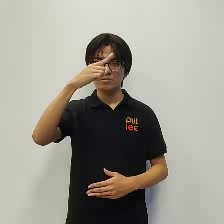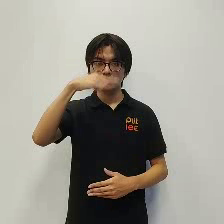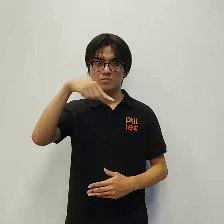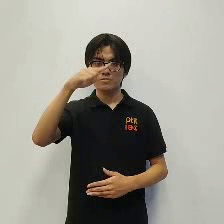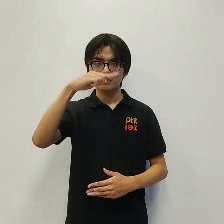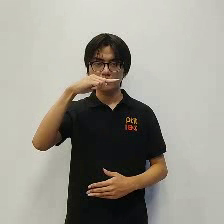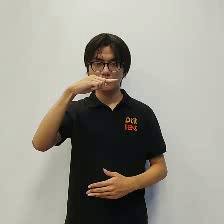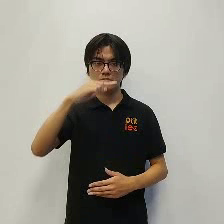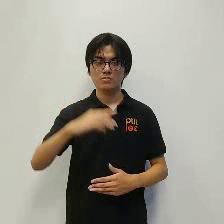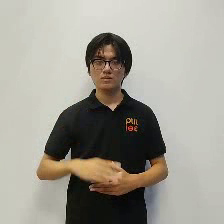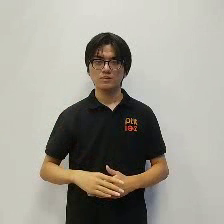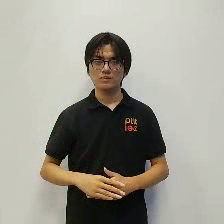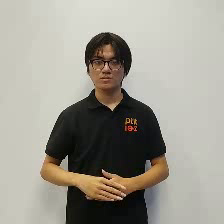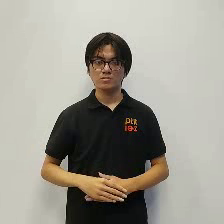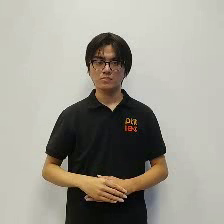Nói